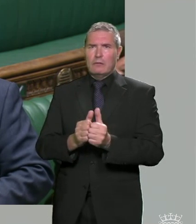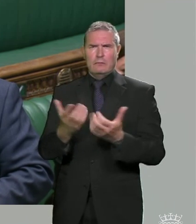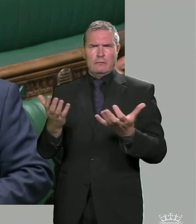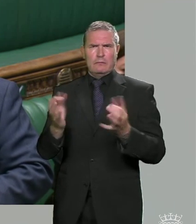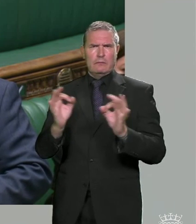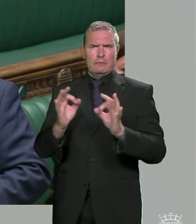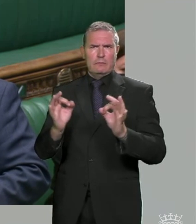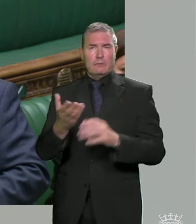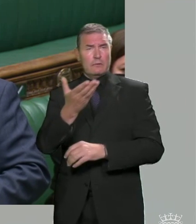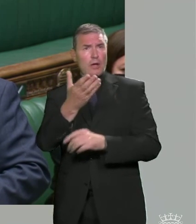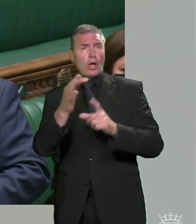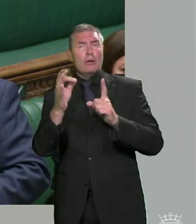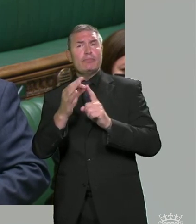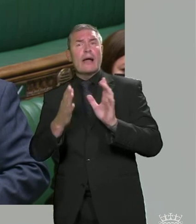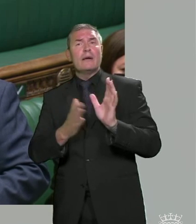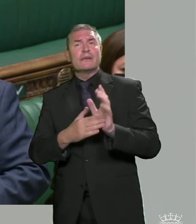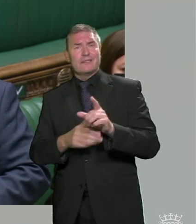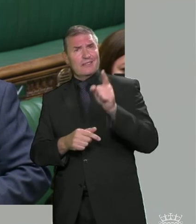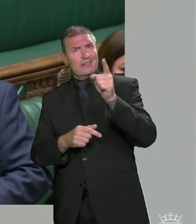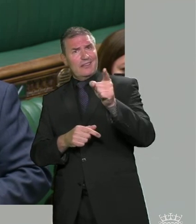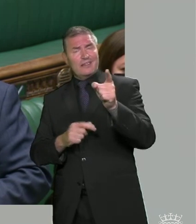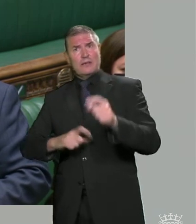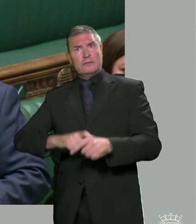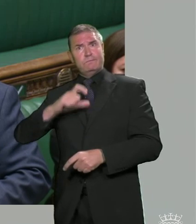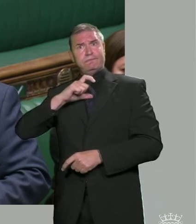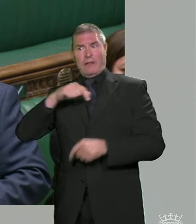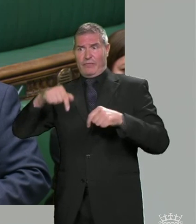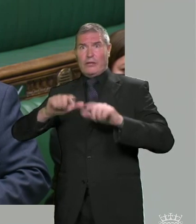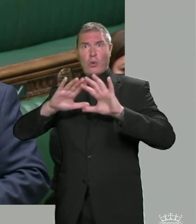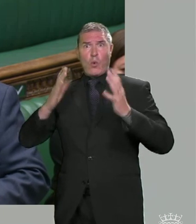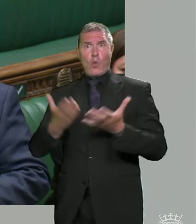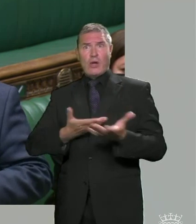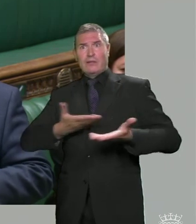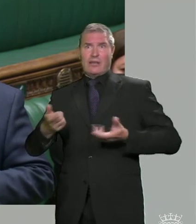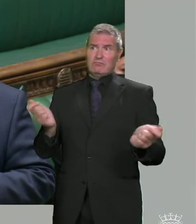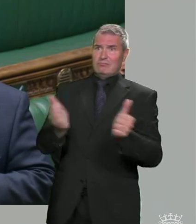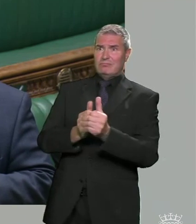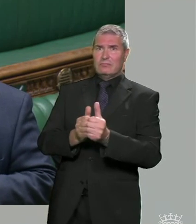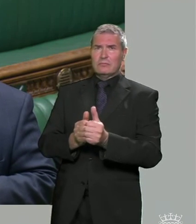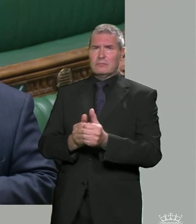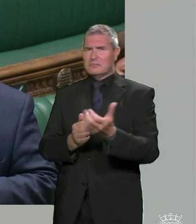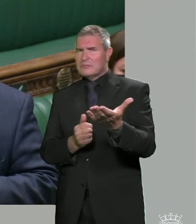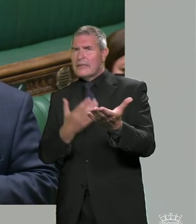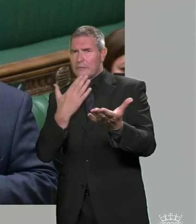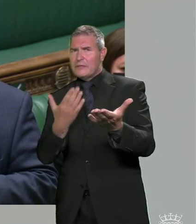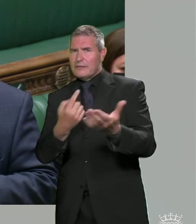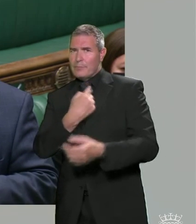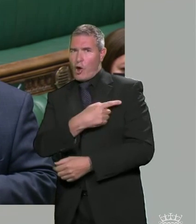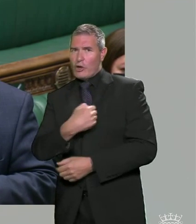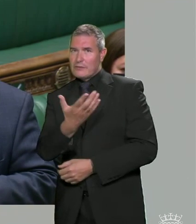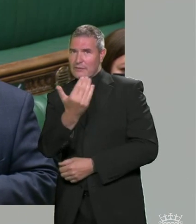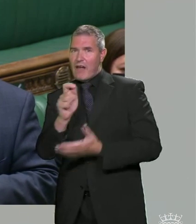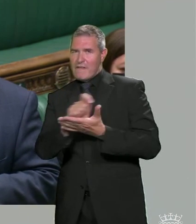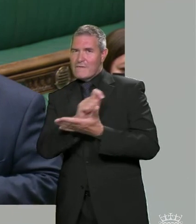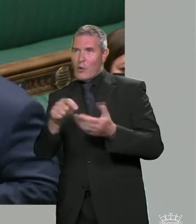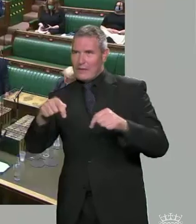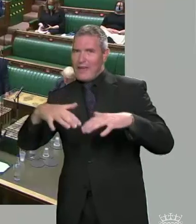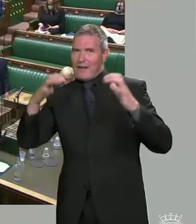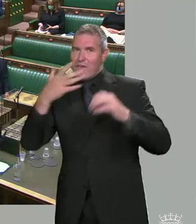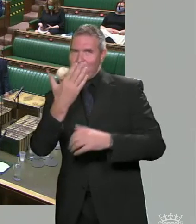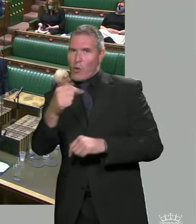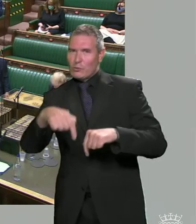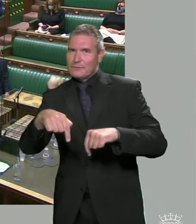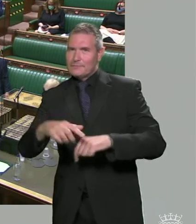If the Prime Minister is really confident about the benefits of this deal, does he have the guts to put it to a vote in this House?